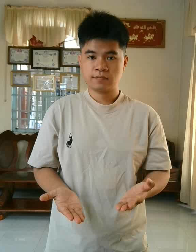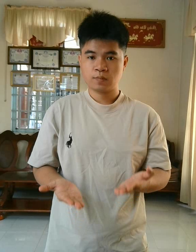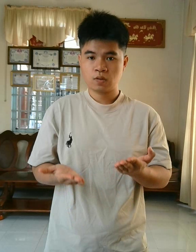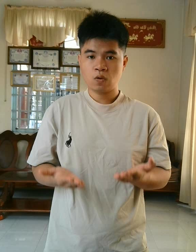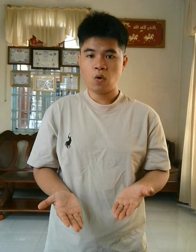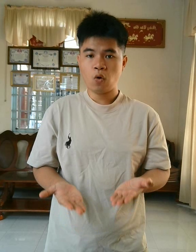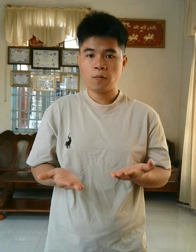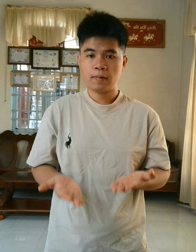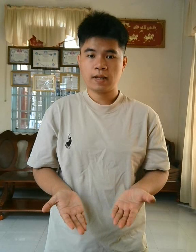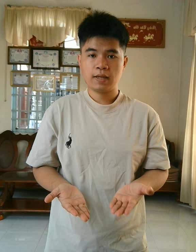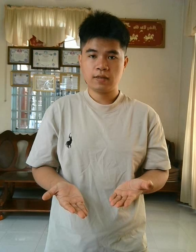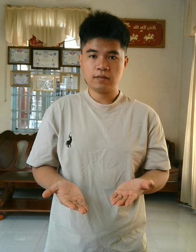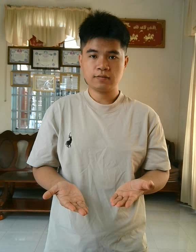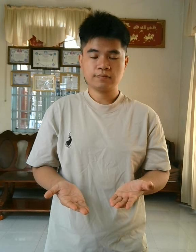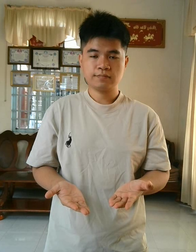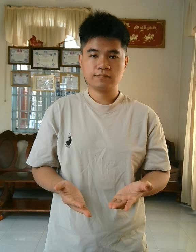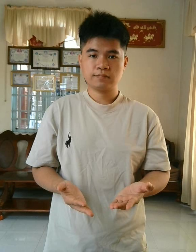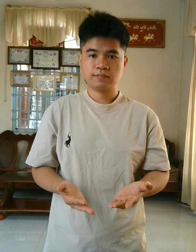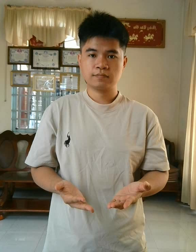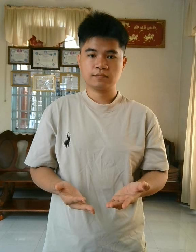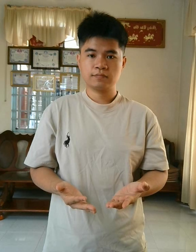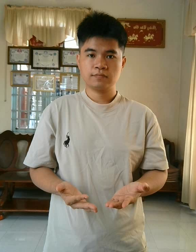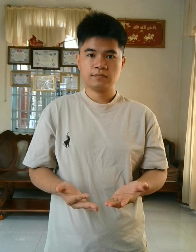hom nay